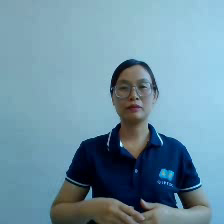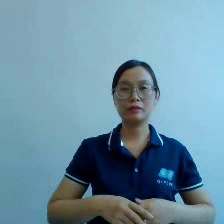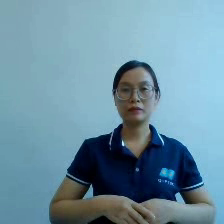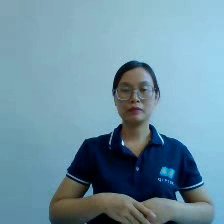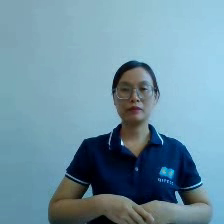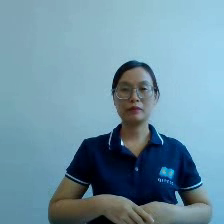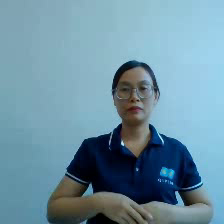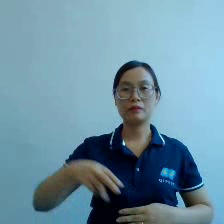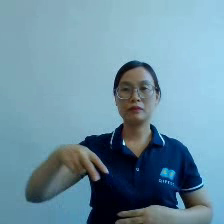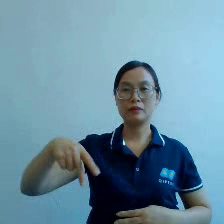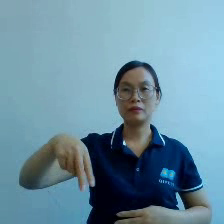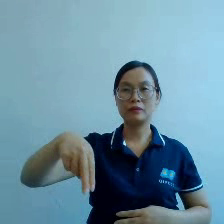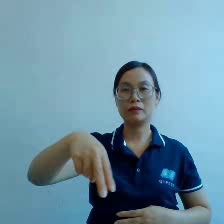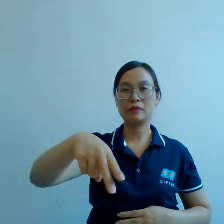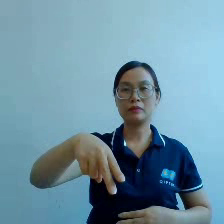Đi